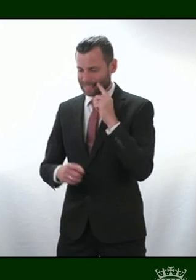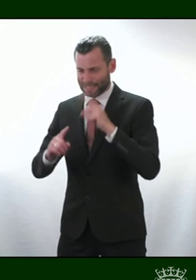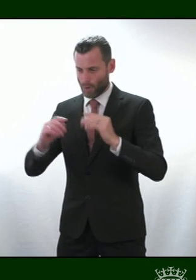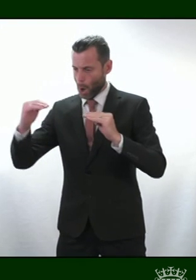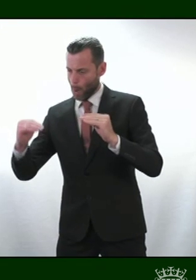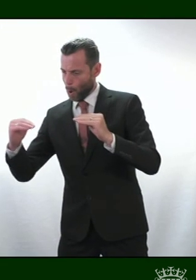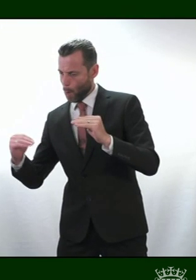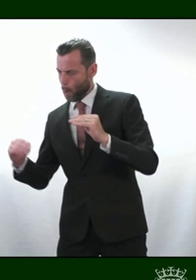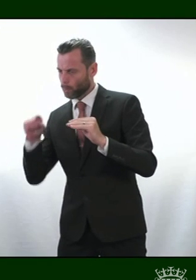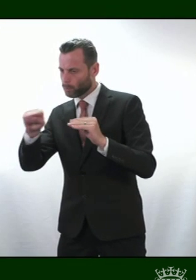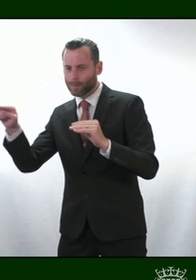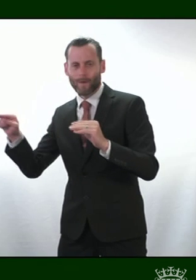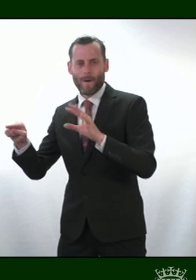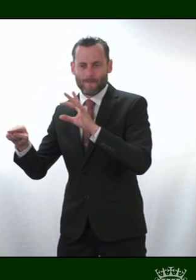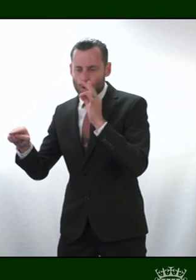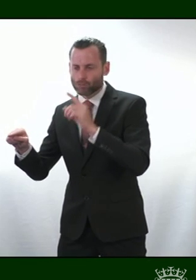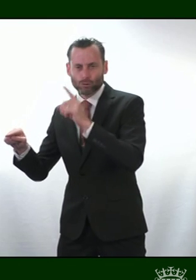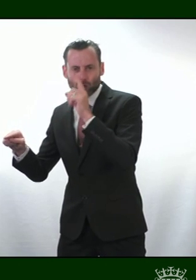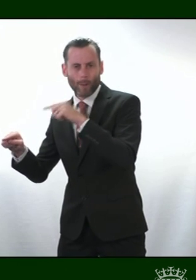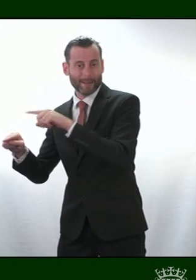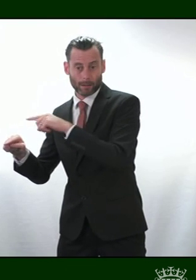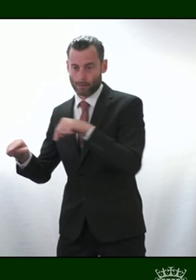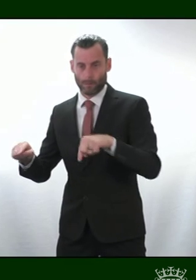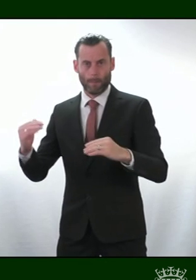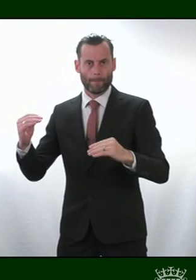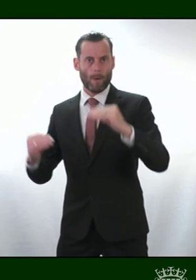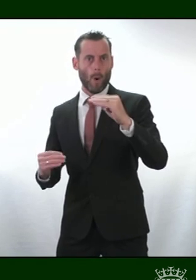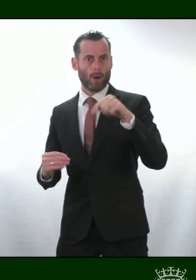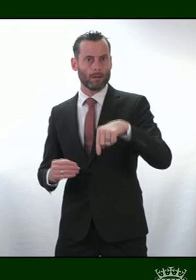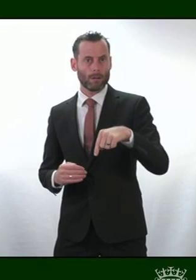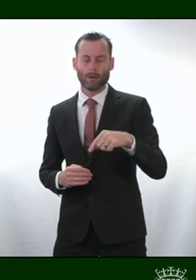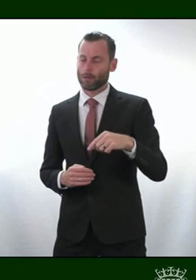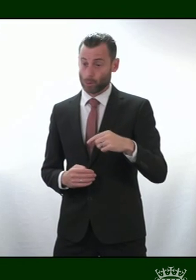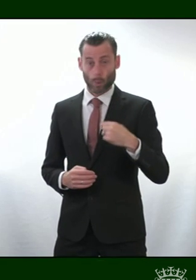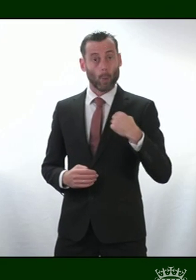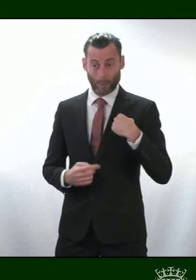In other words, we are delivering exactly what we said we would do.